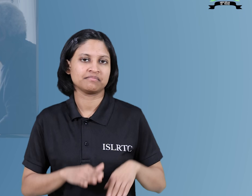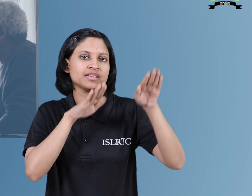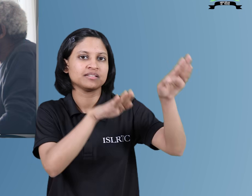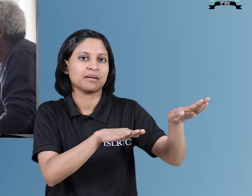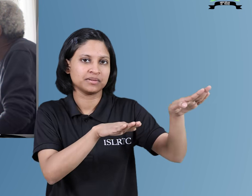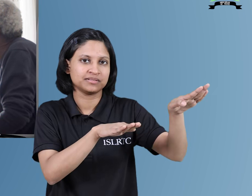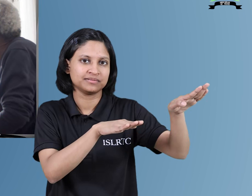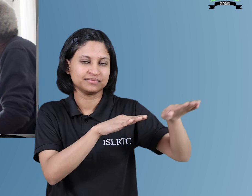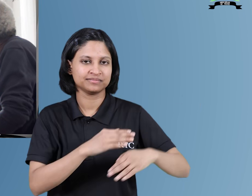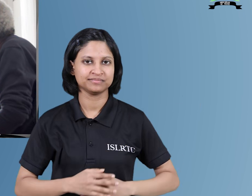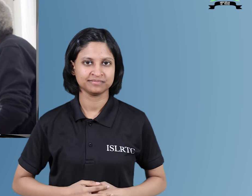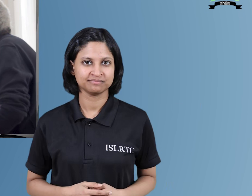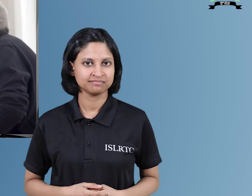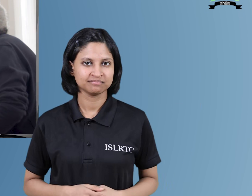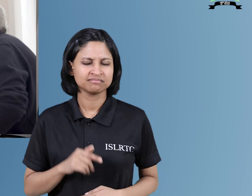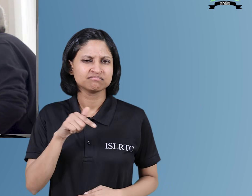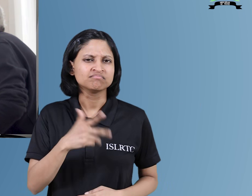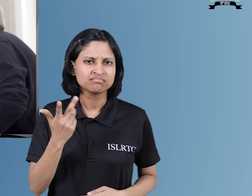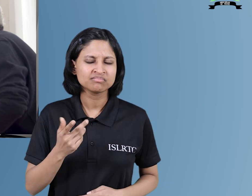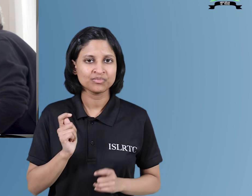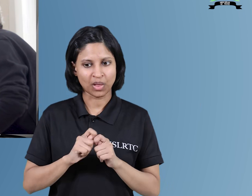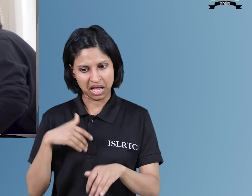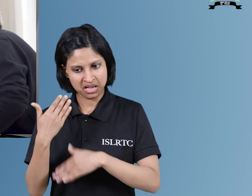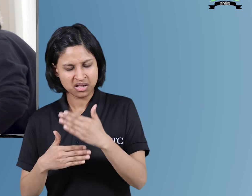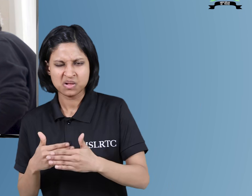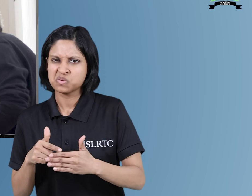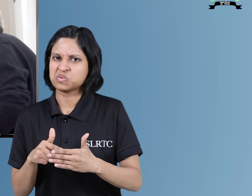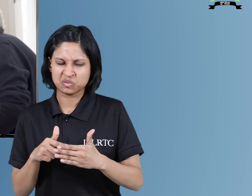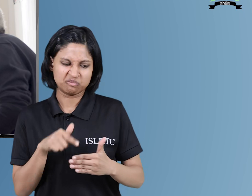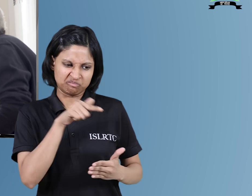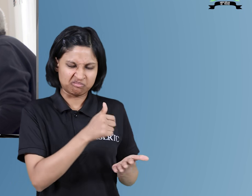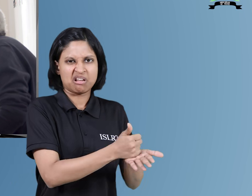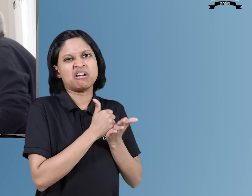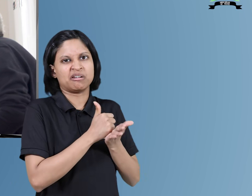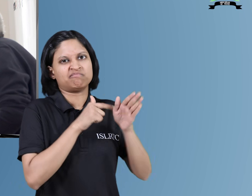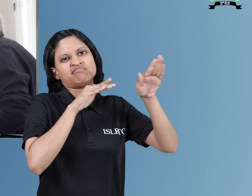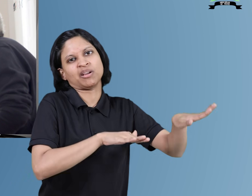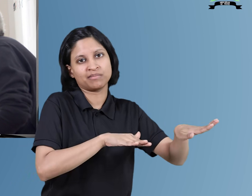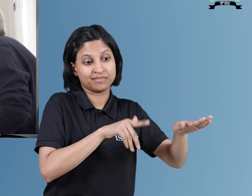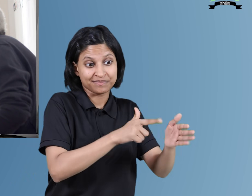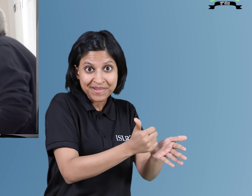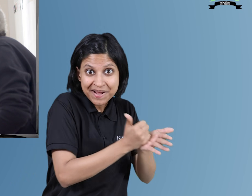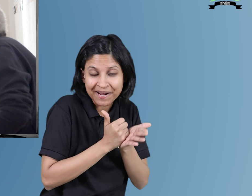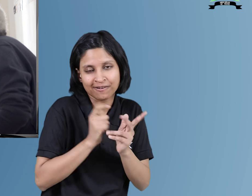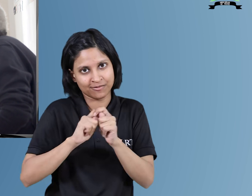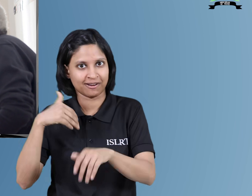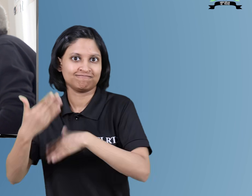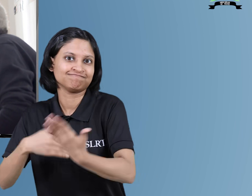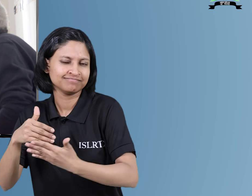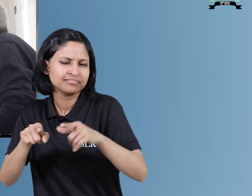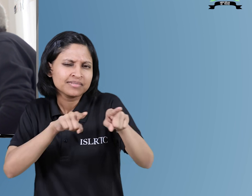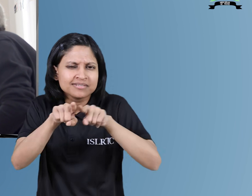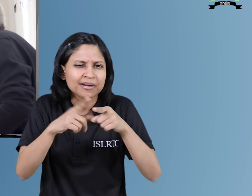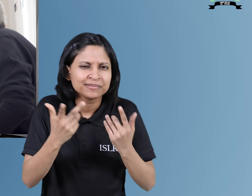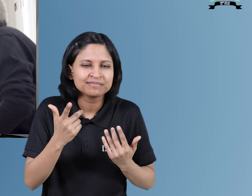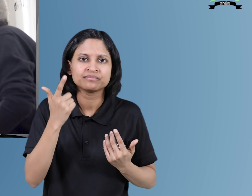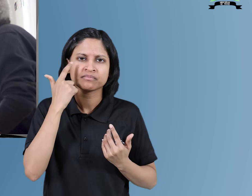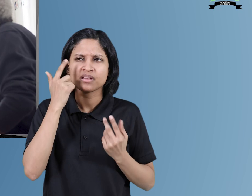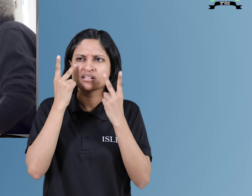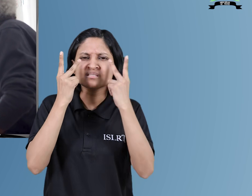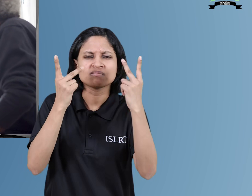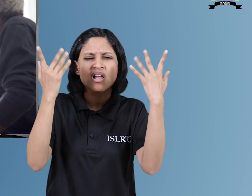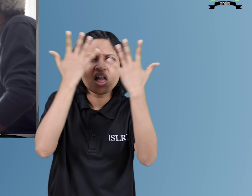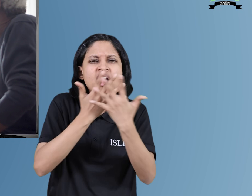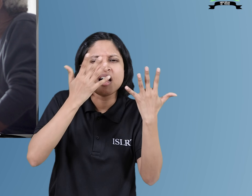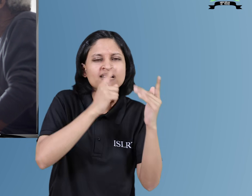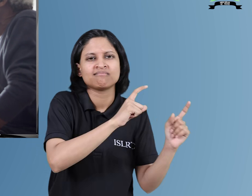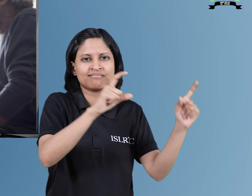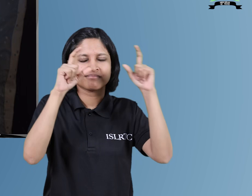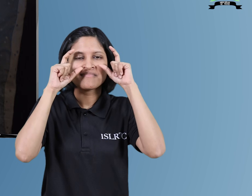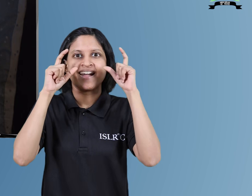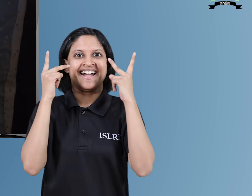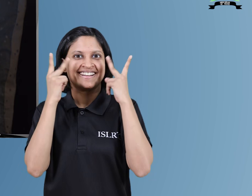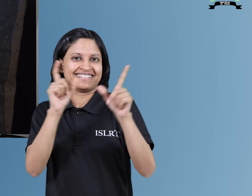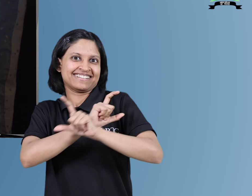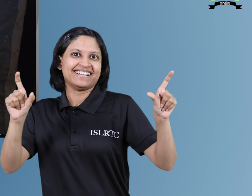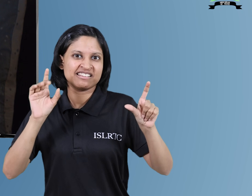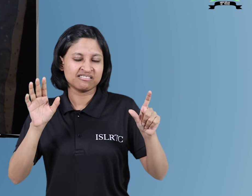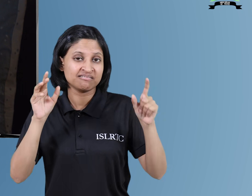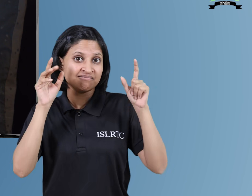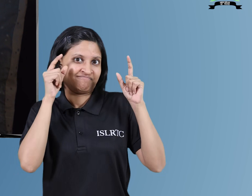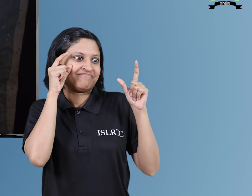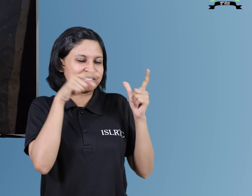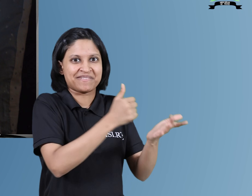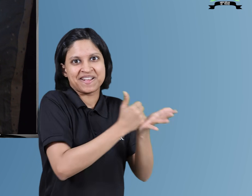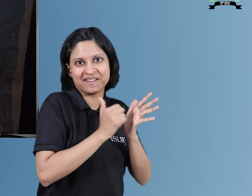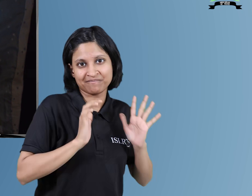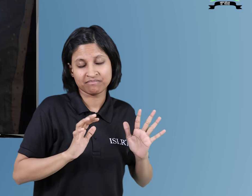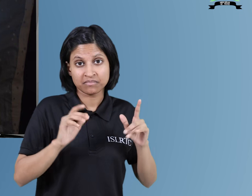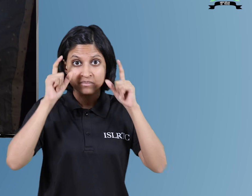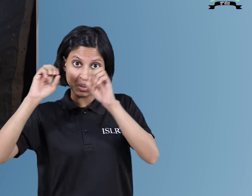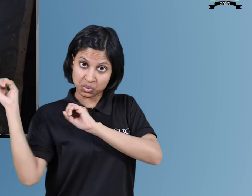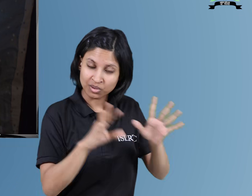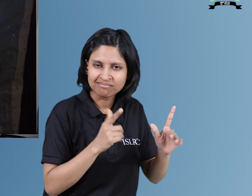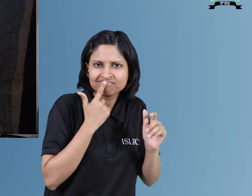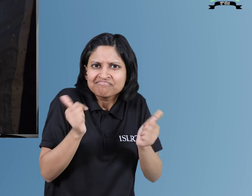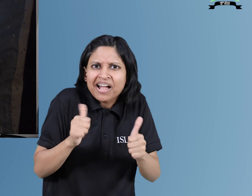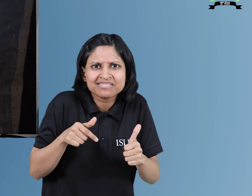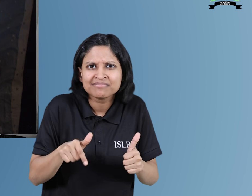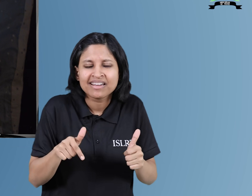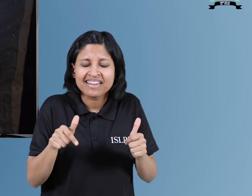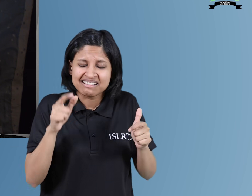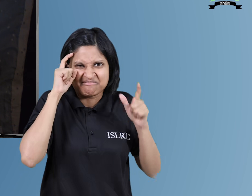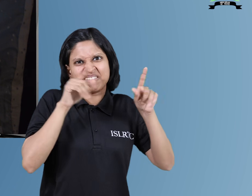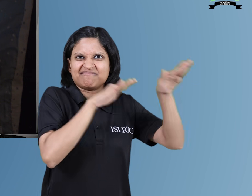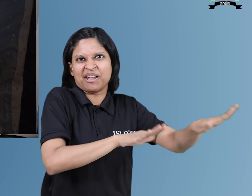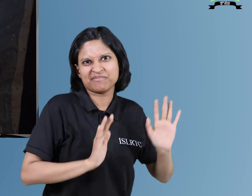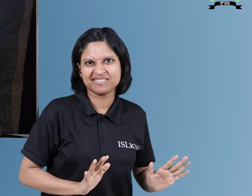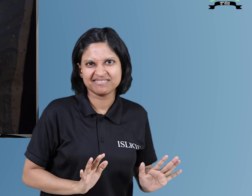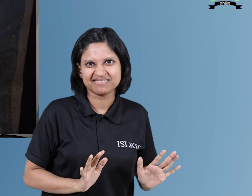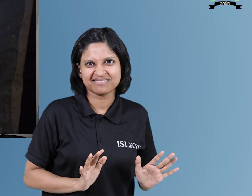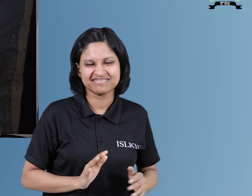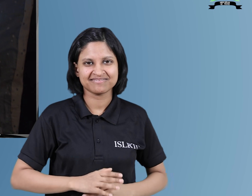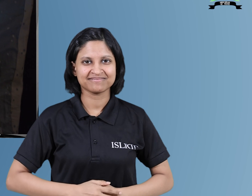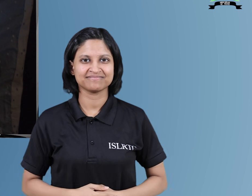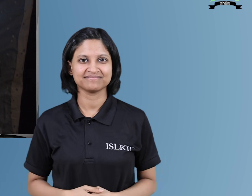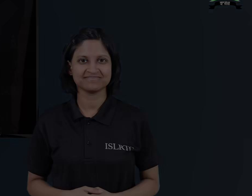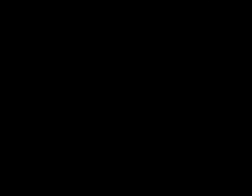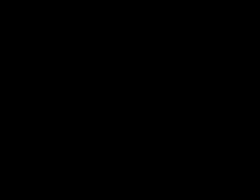Depend Depend means to rely on someone or something for help in order to function. For example, not being able to see clearly without glasses illustrates dependance on them for vision.